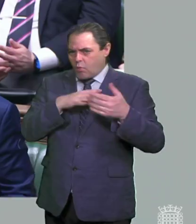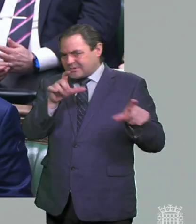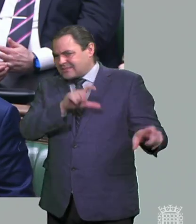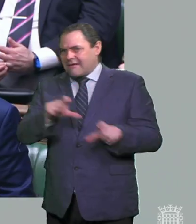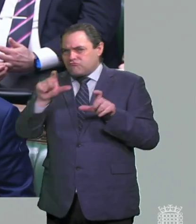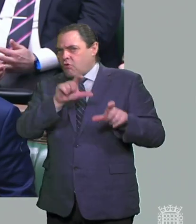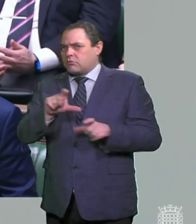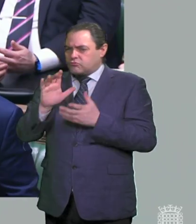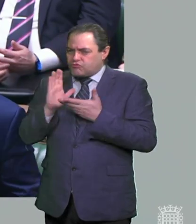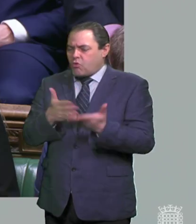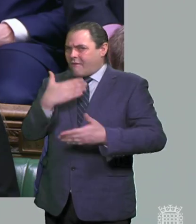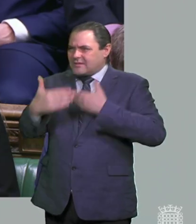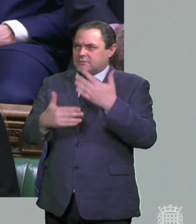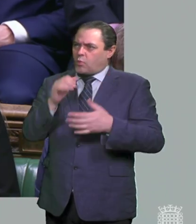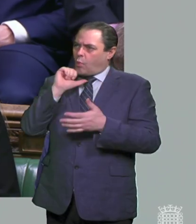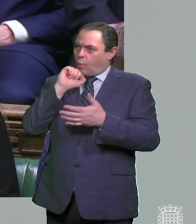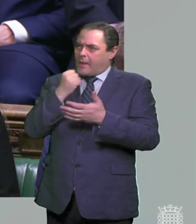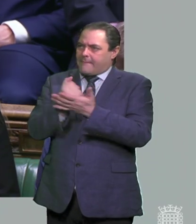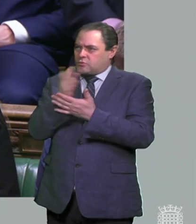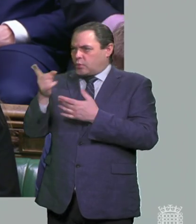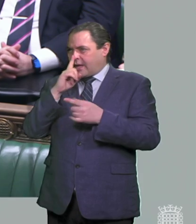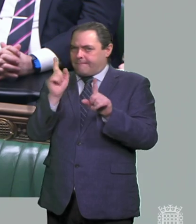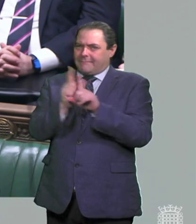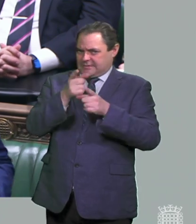I will make sure that she gets a meeting with the relevant Minister to discuss her concerns further.